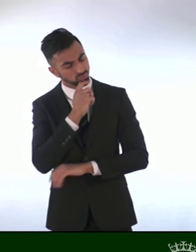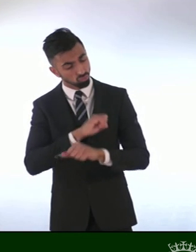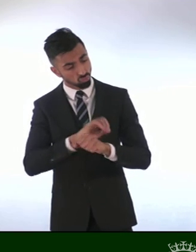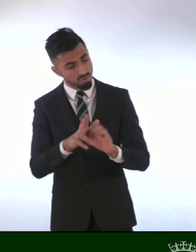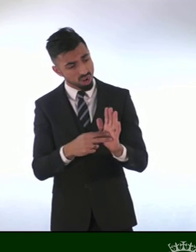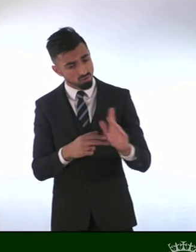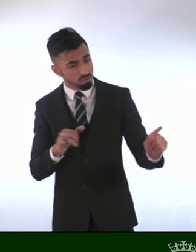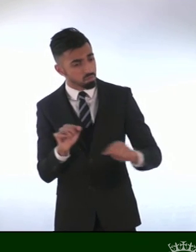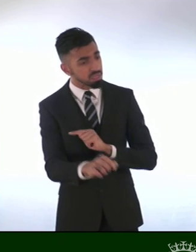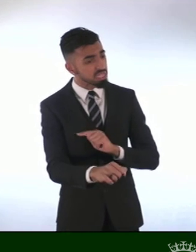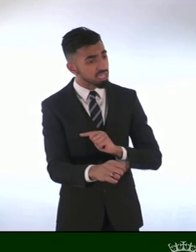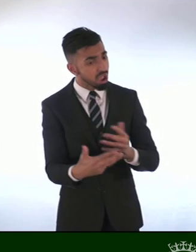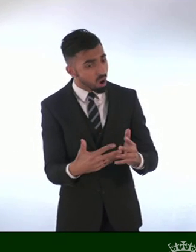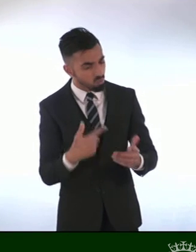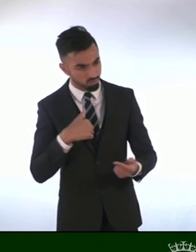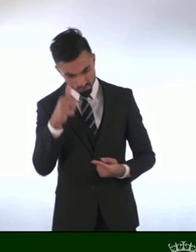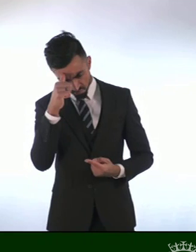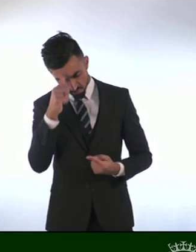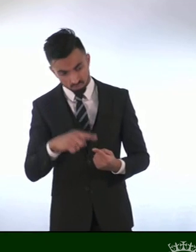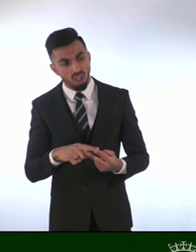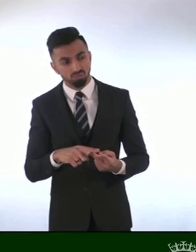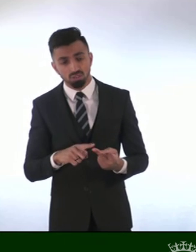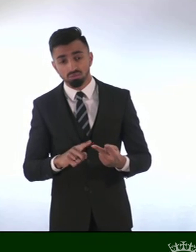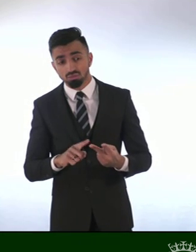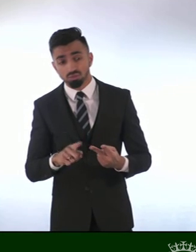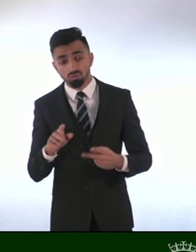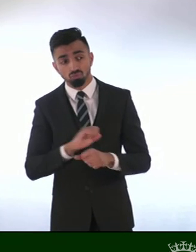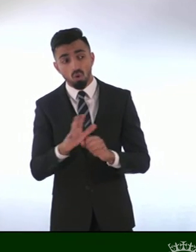They also, I think, understand that we will beat it, and that we will beat it together.